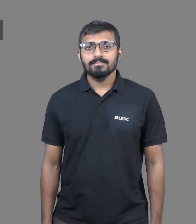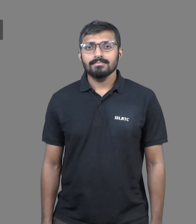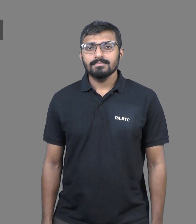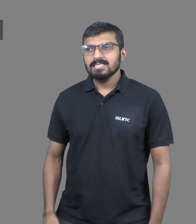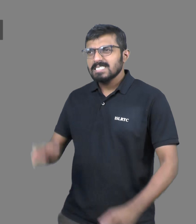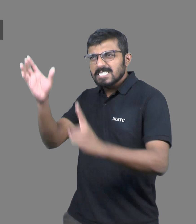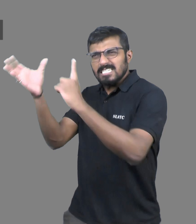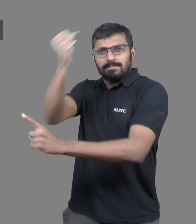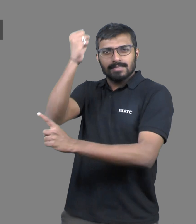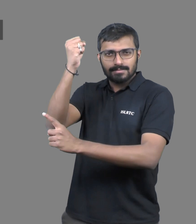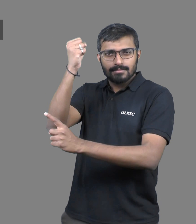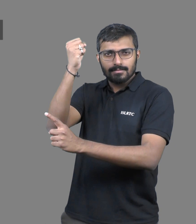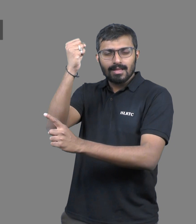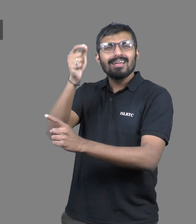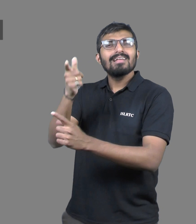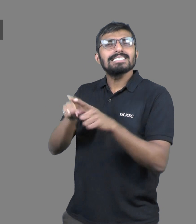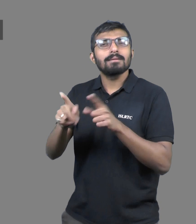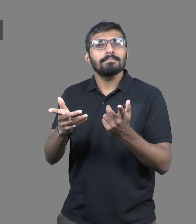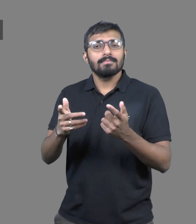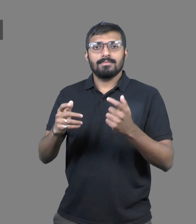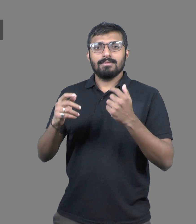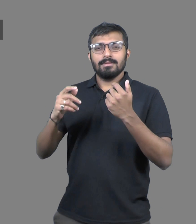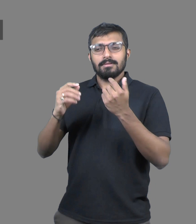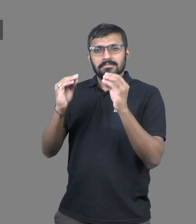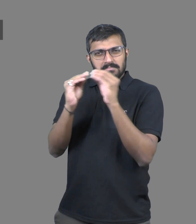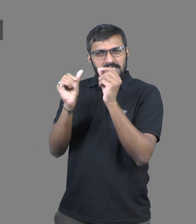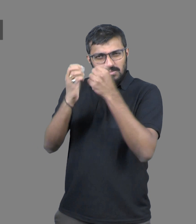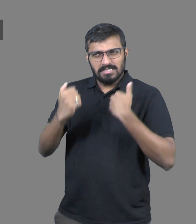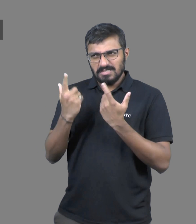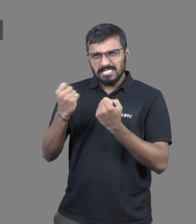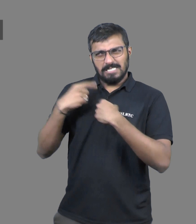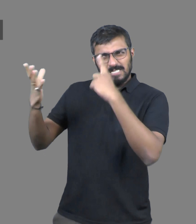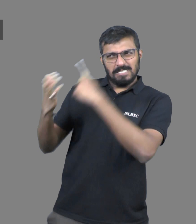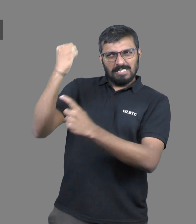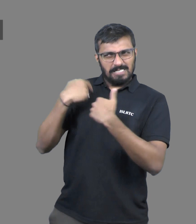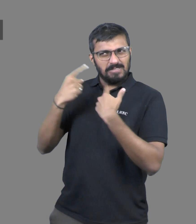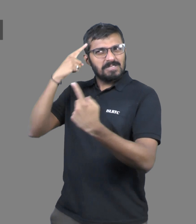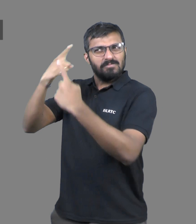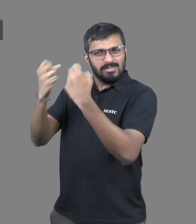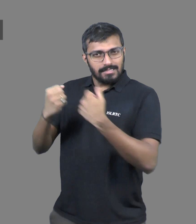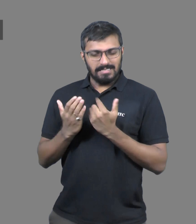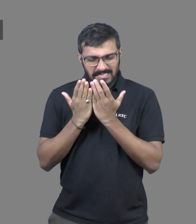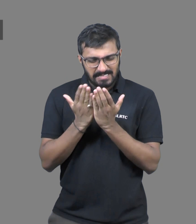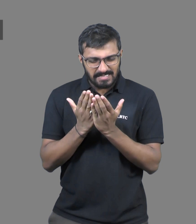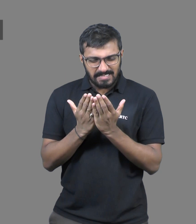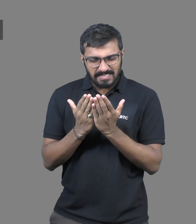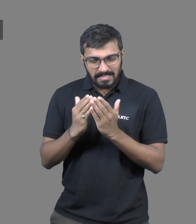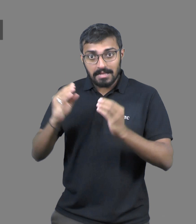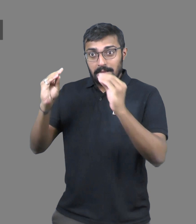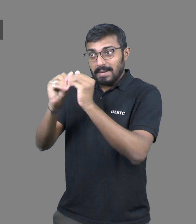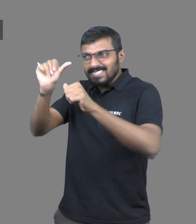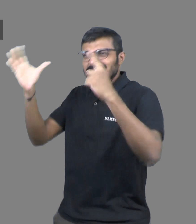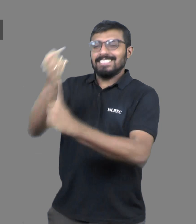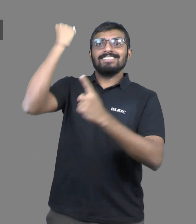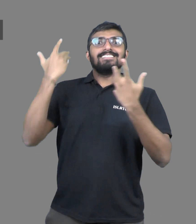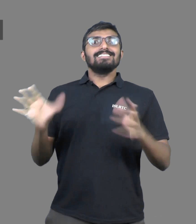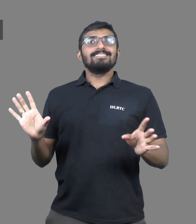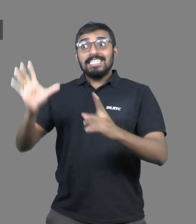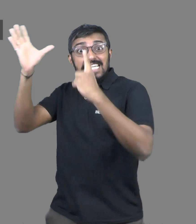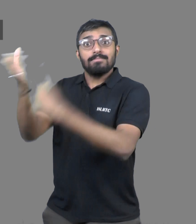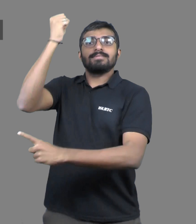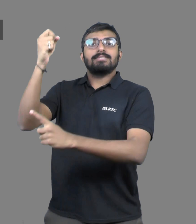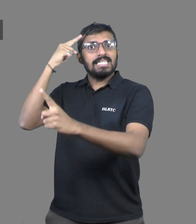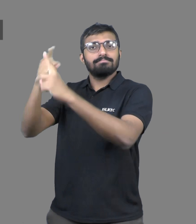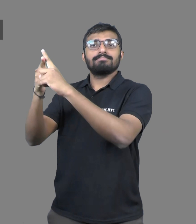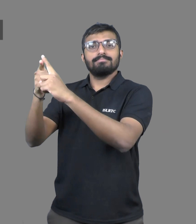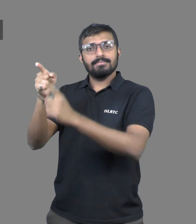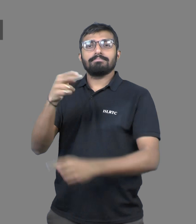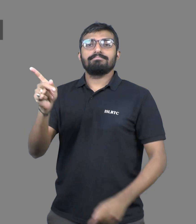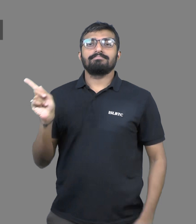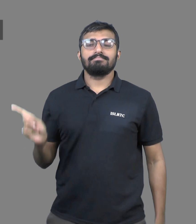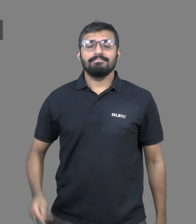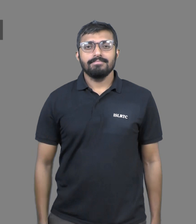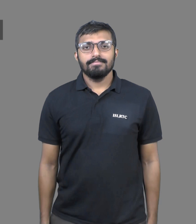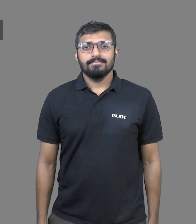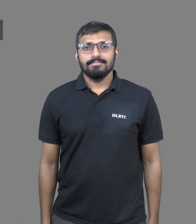Accomplish Achieve Attain Realize